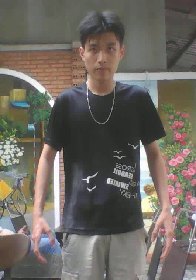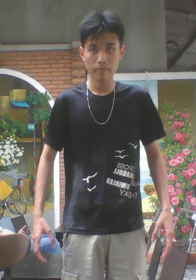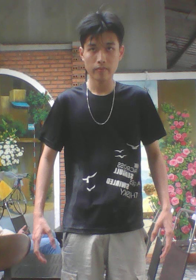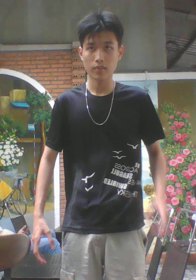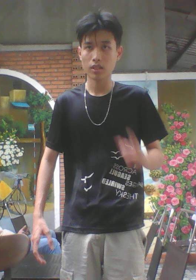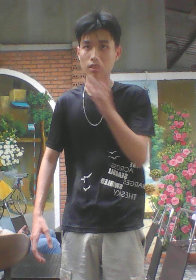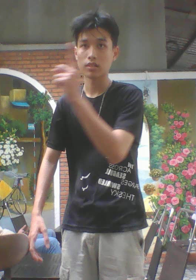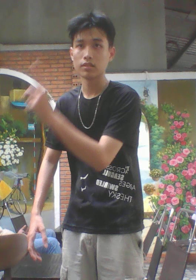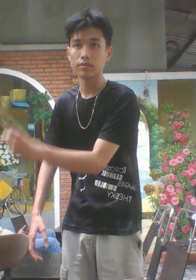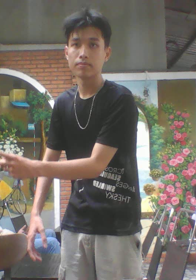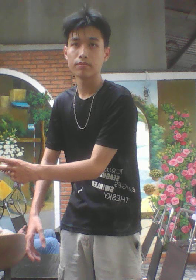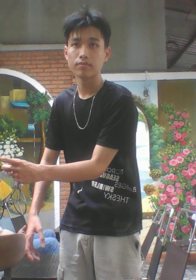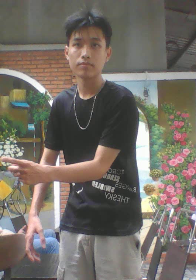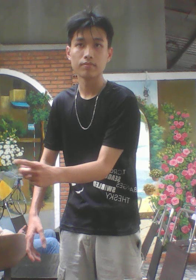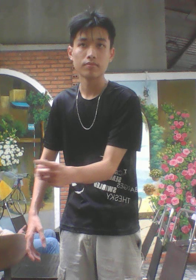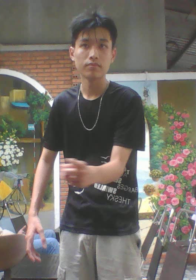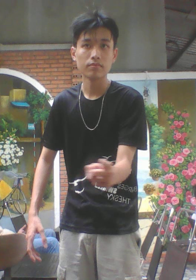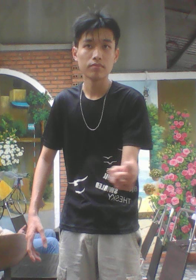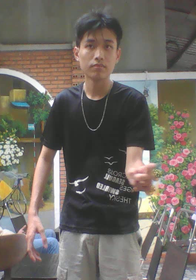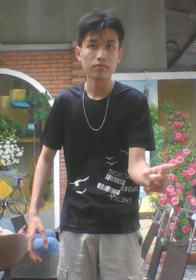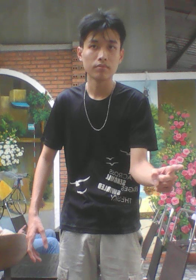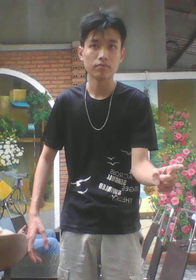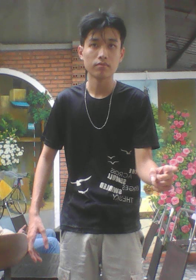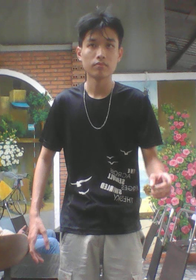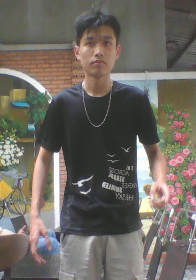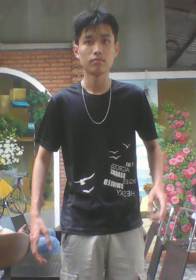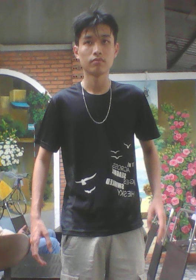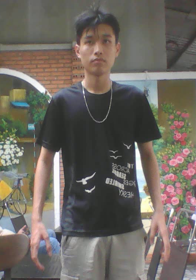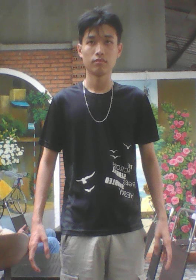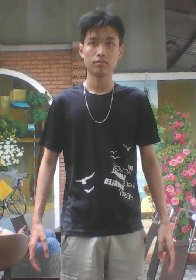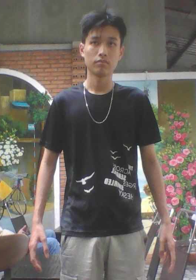cac ban